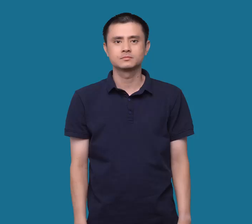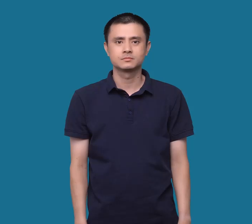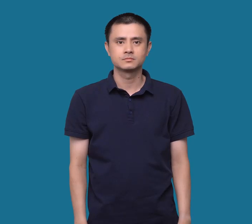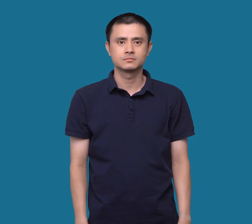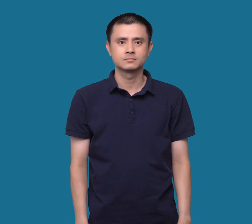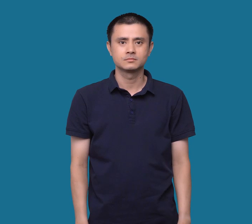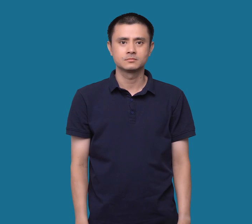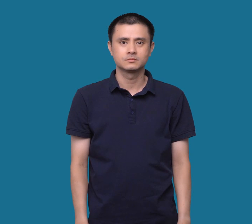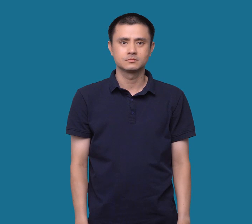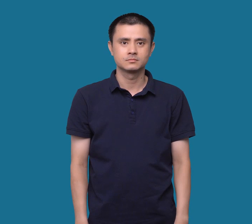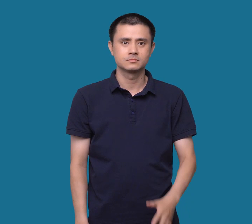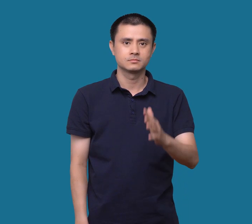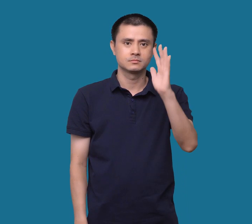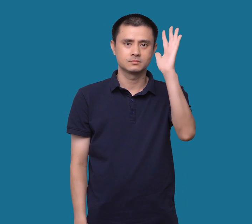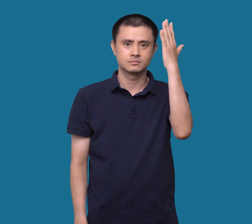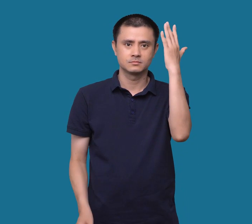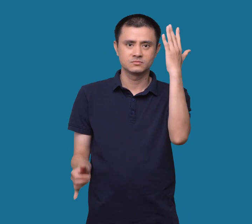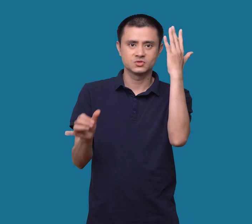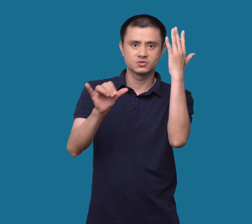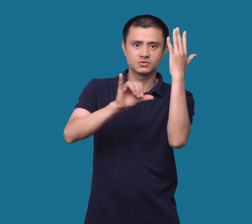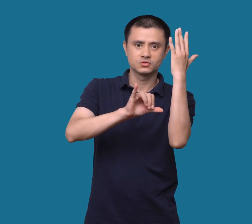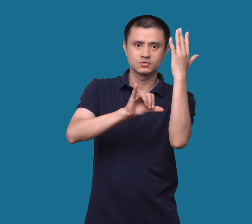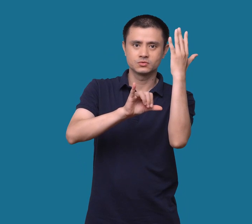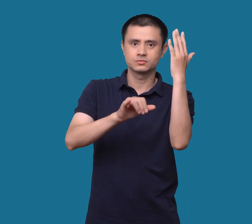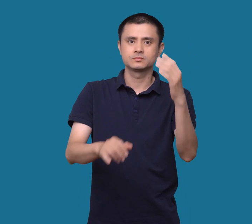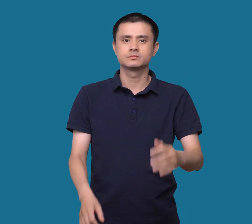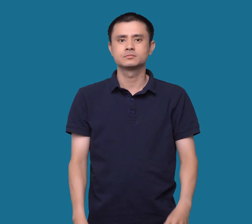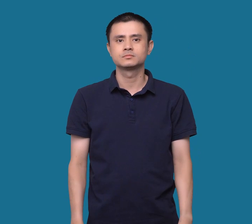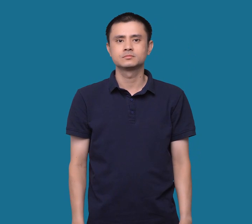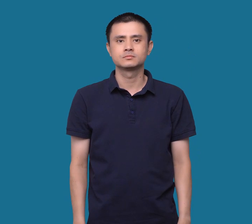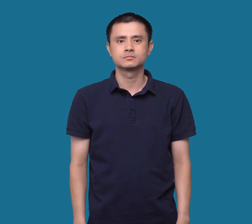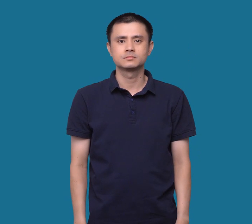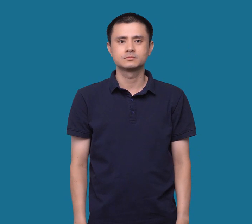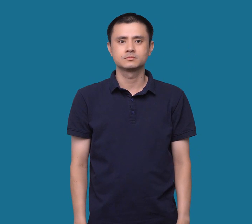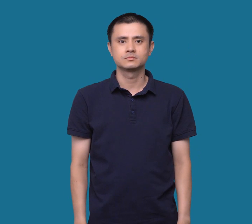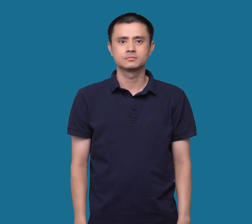tưới cây